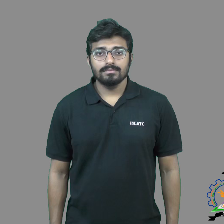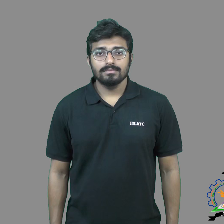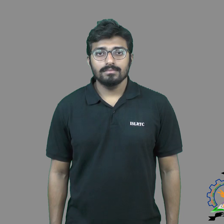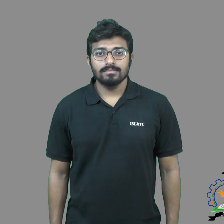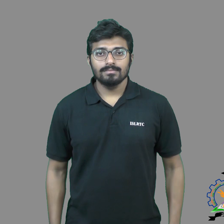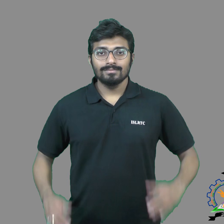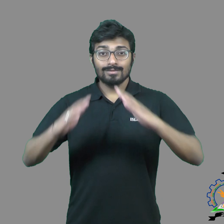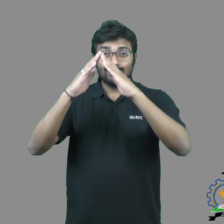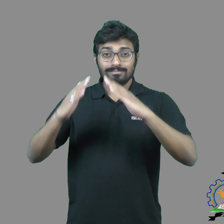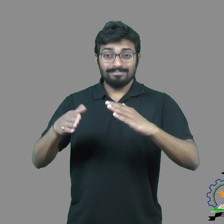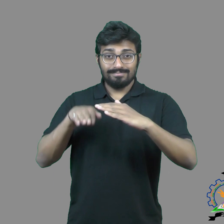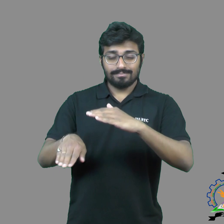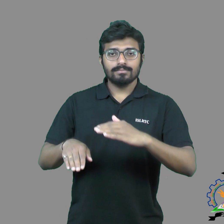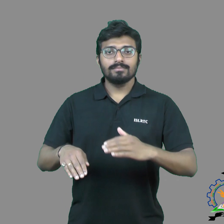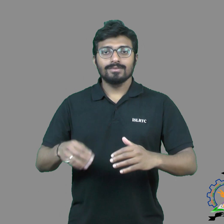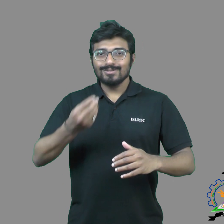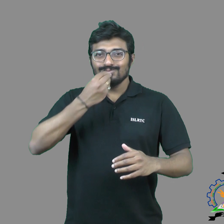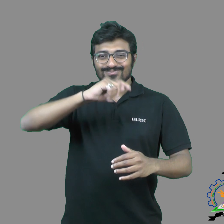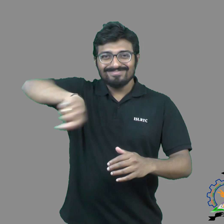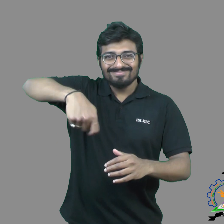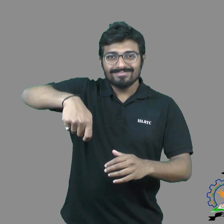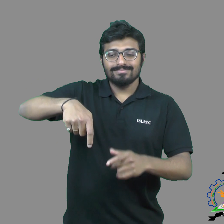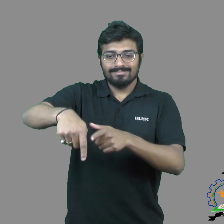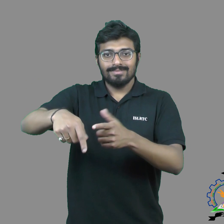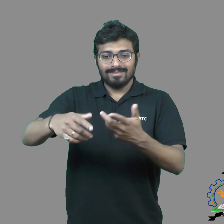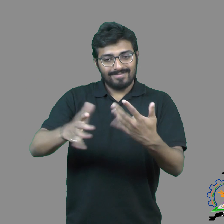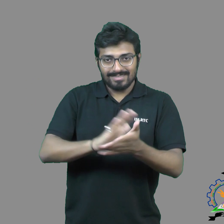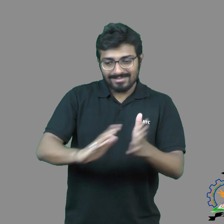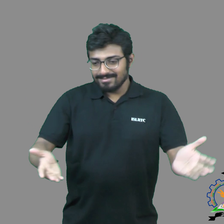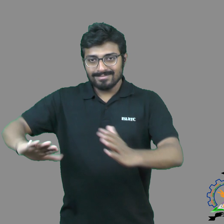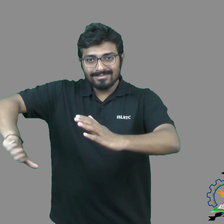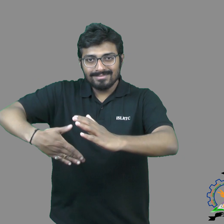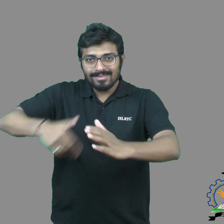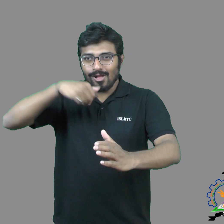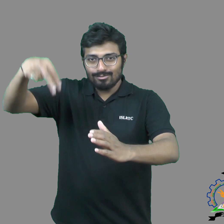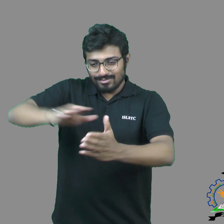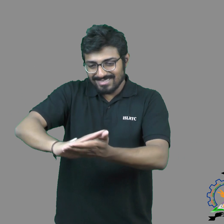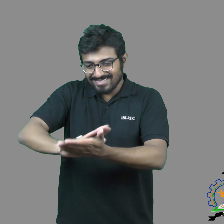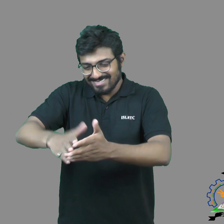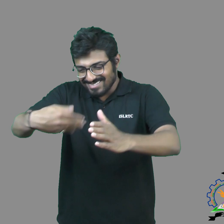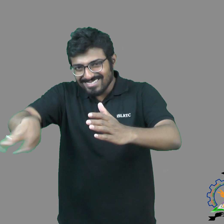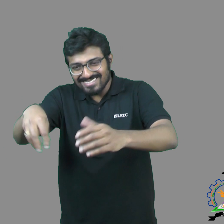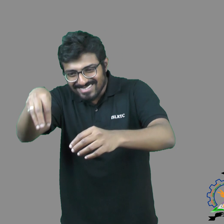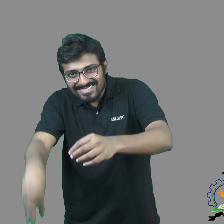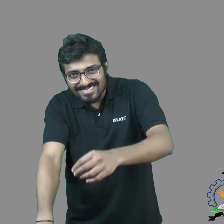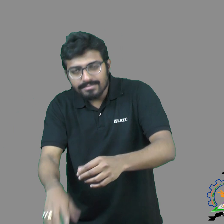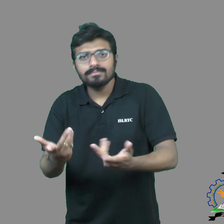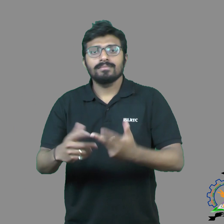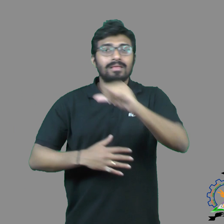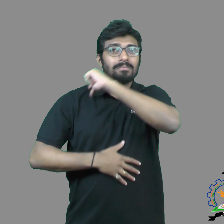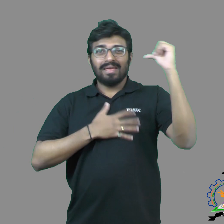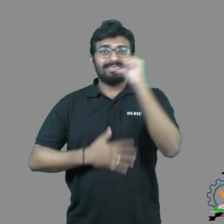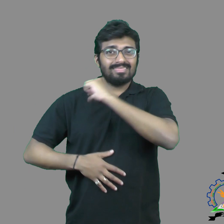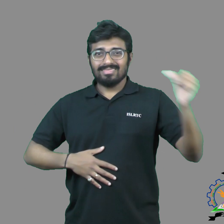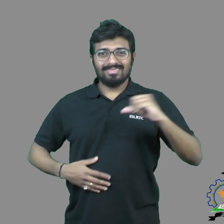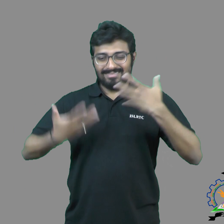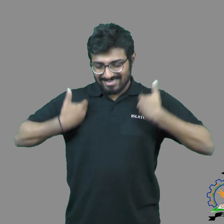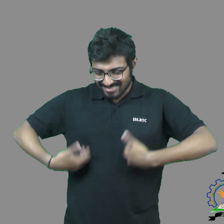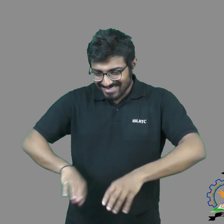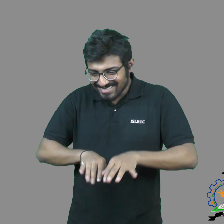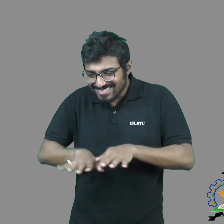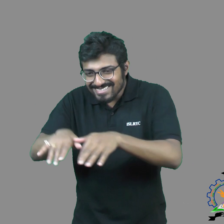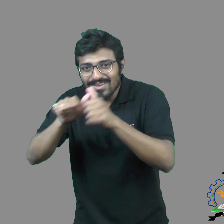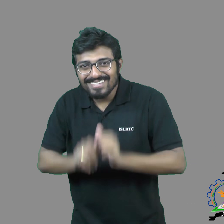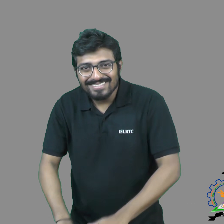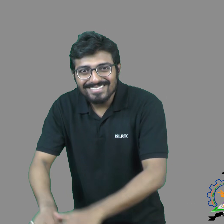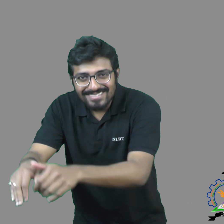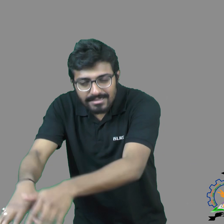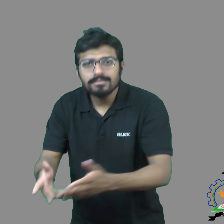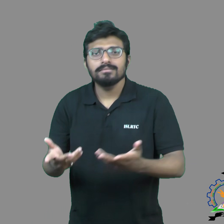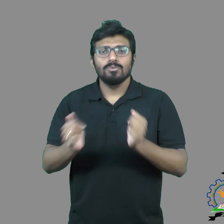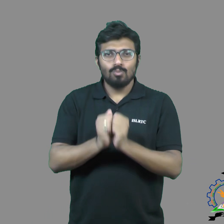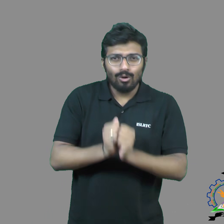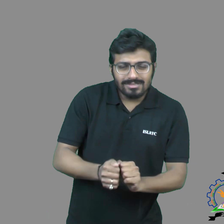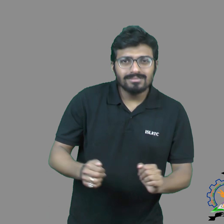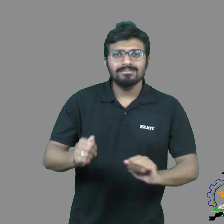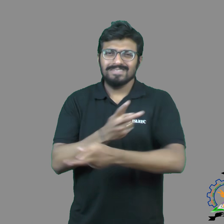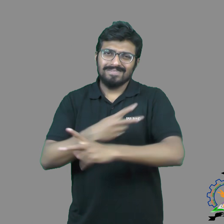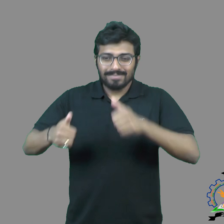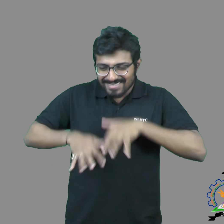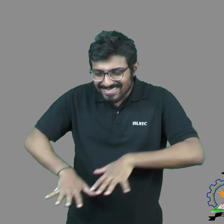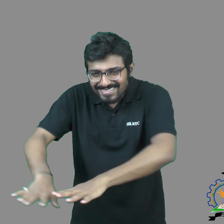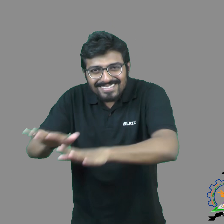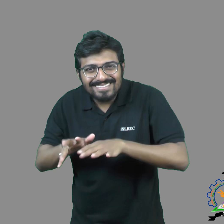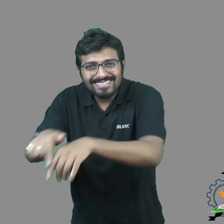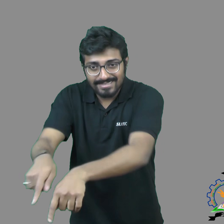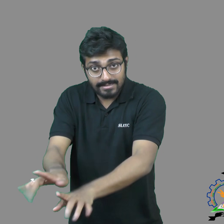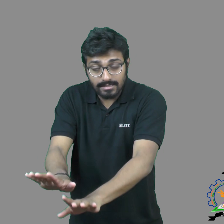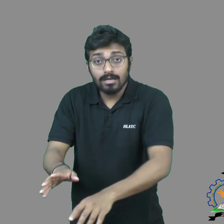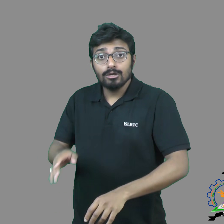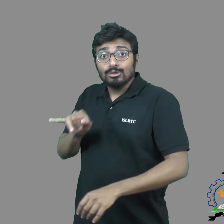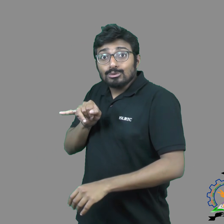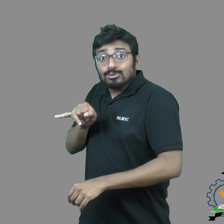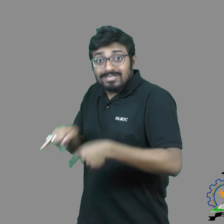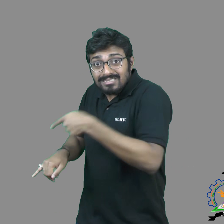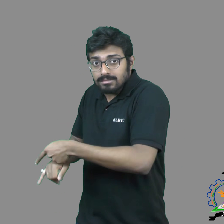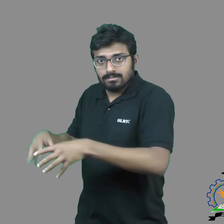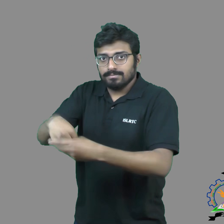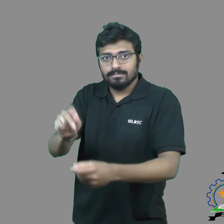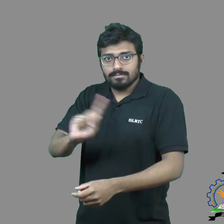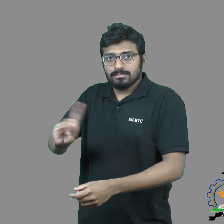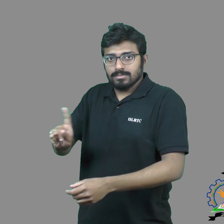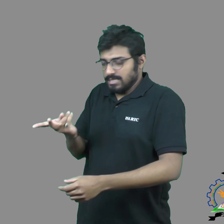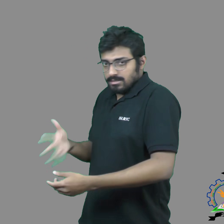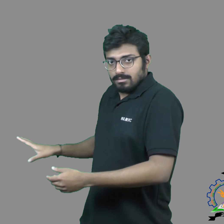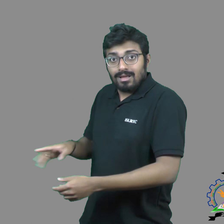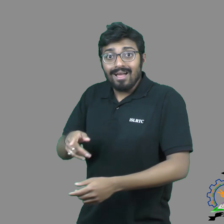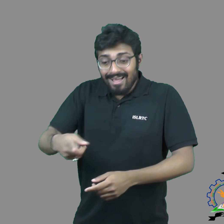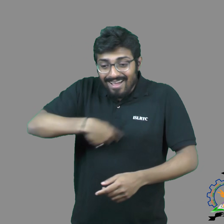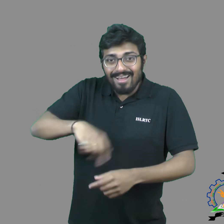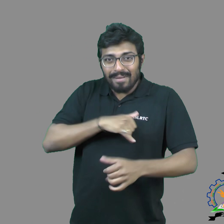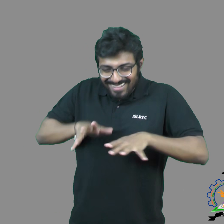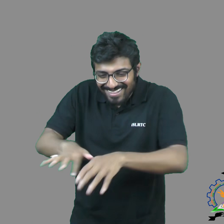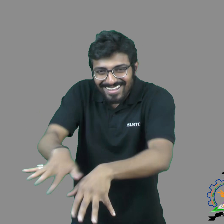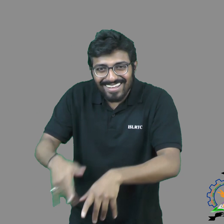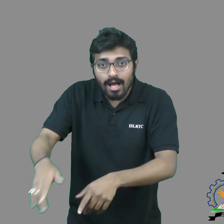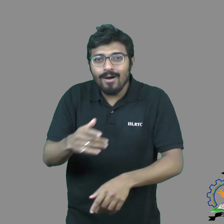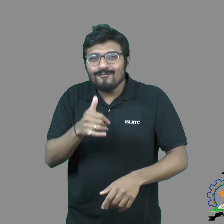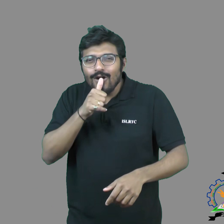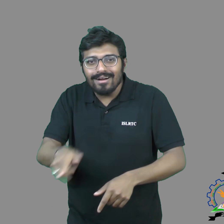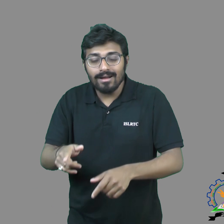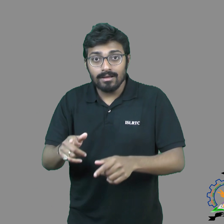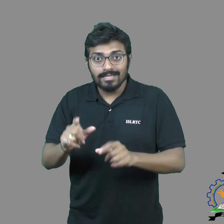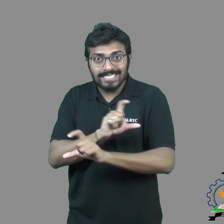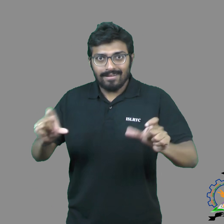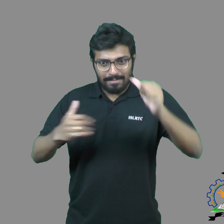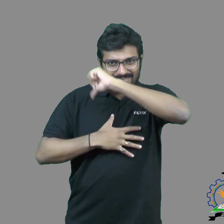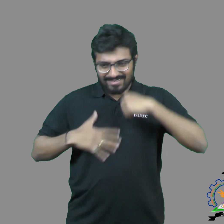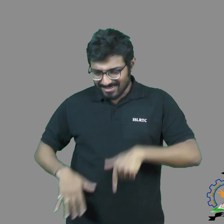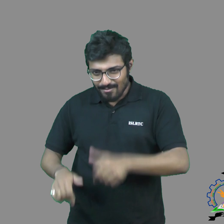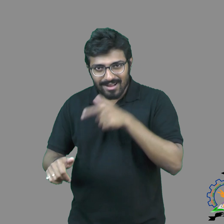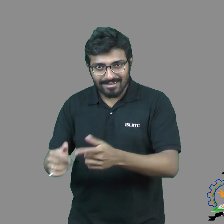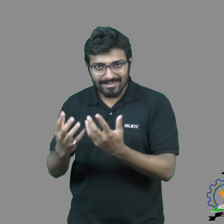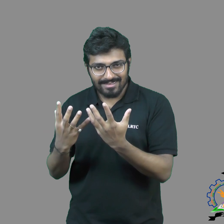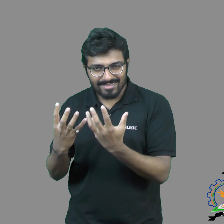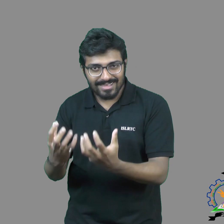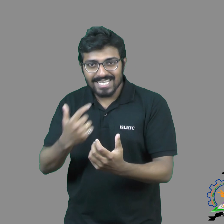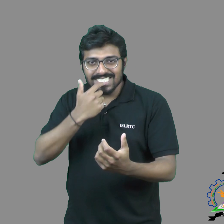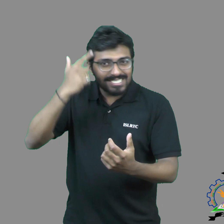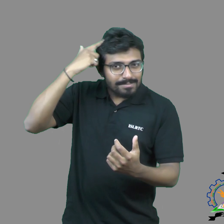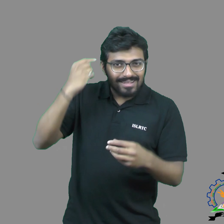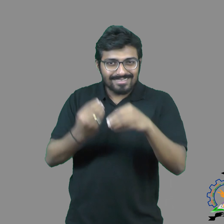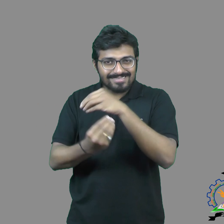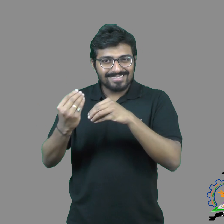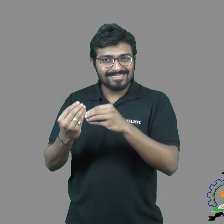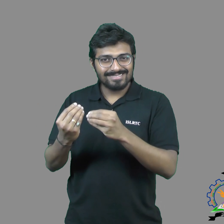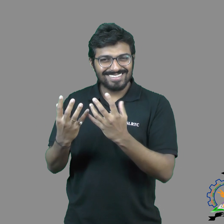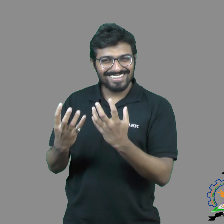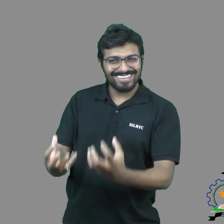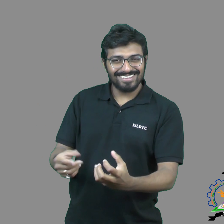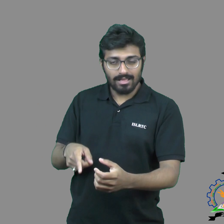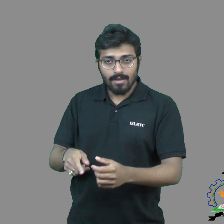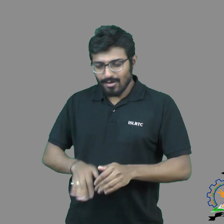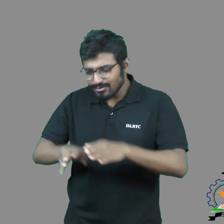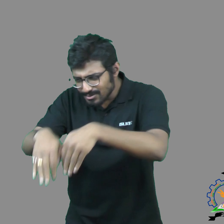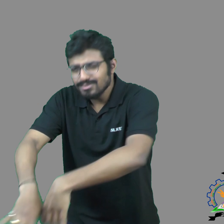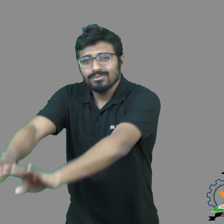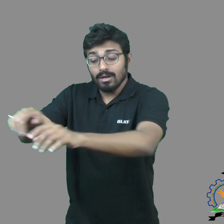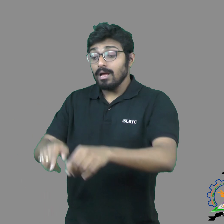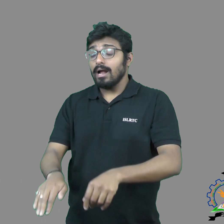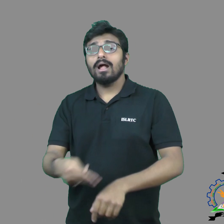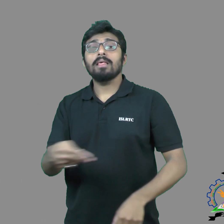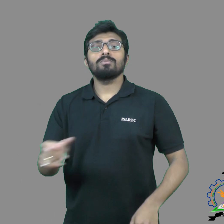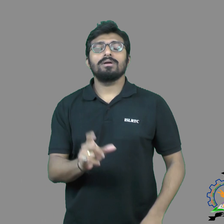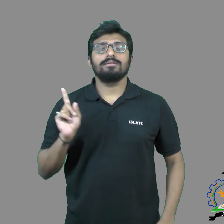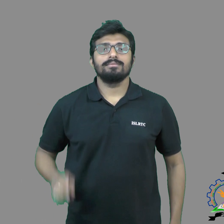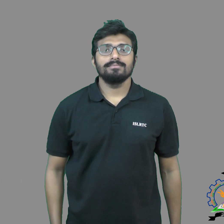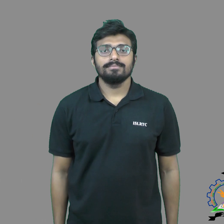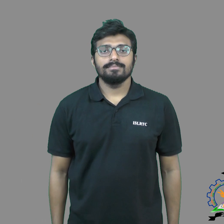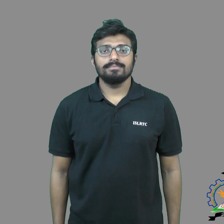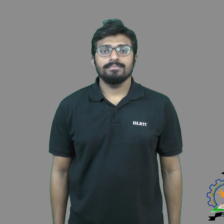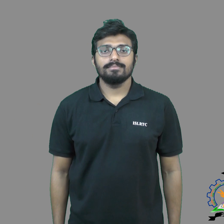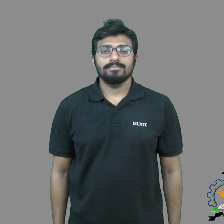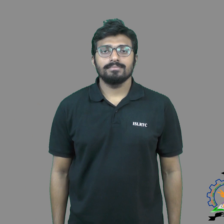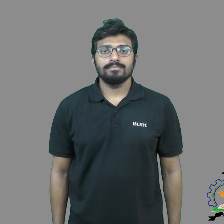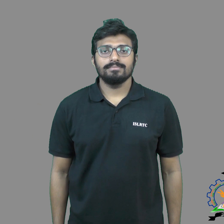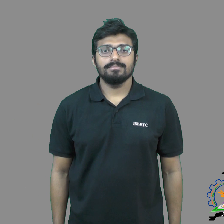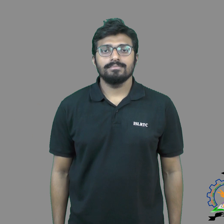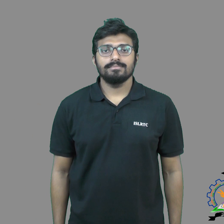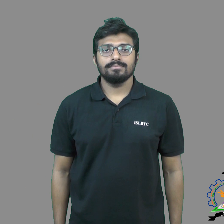Greywater